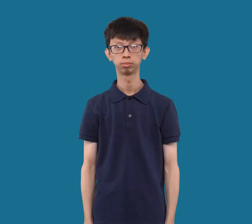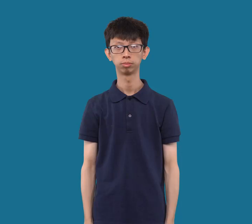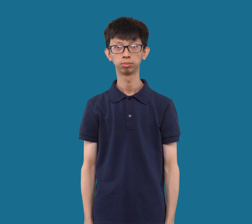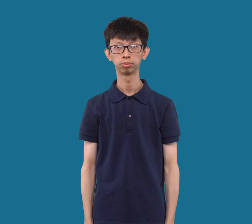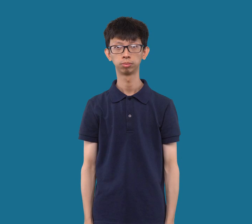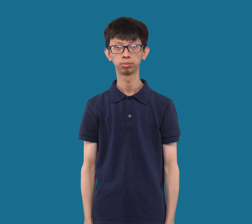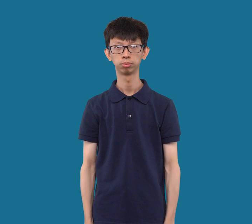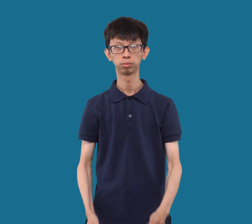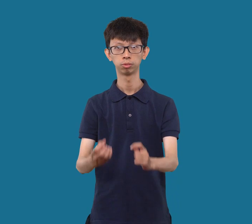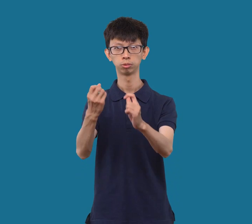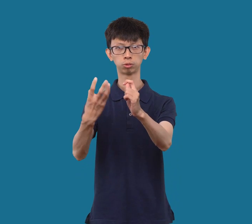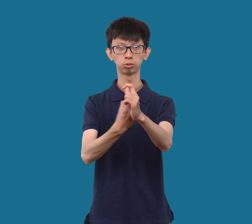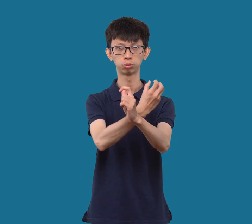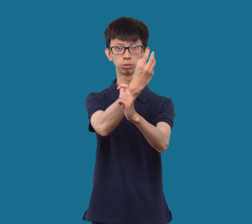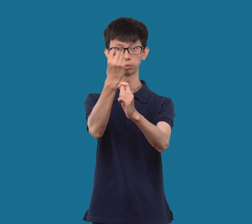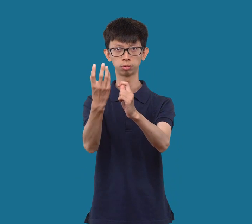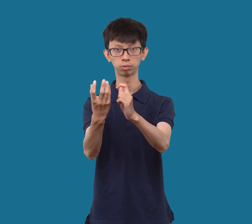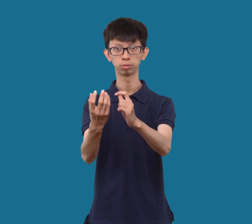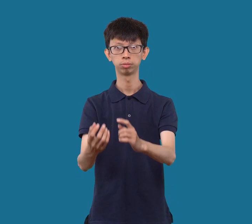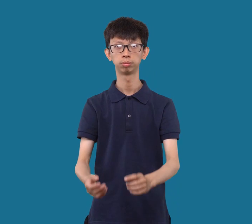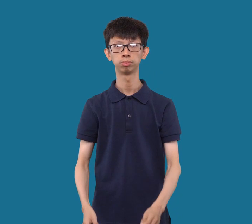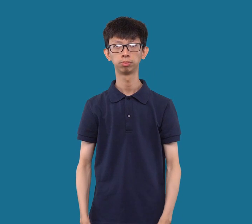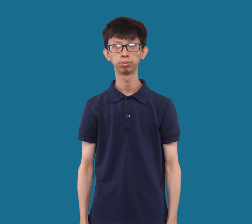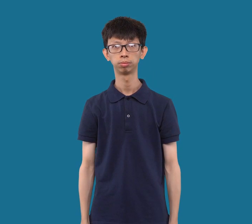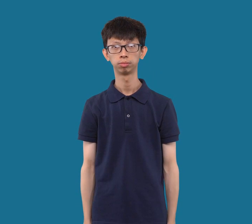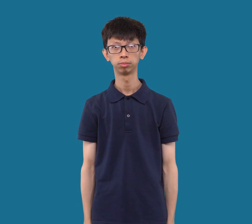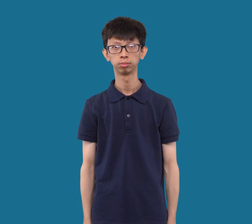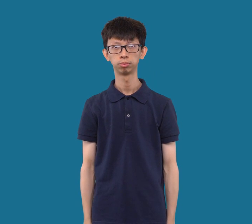đại số